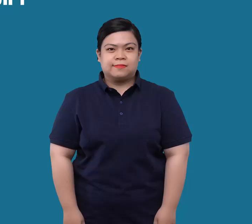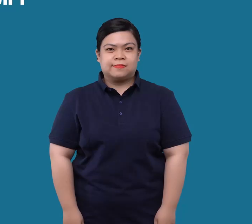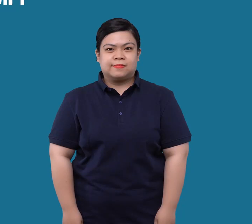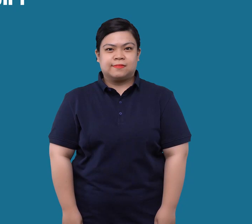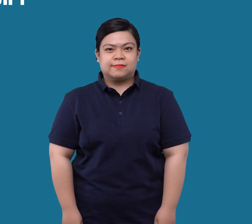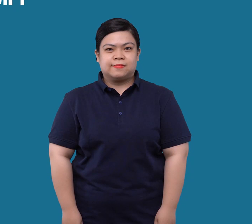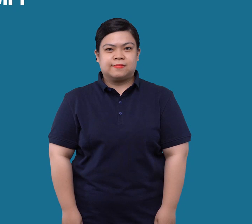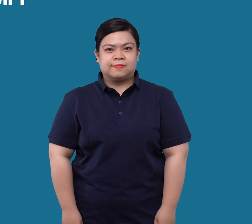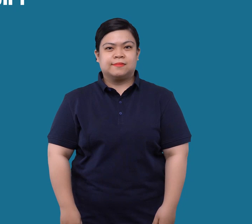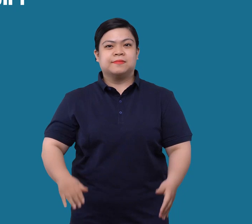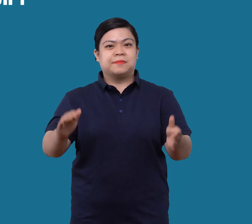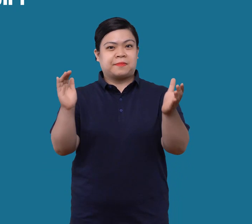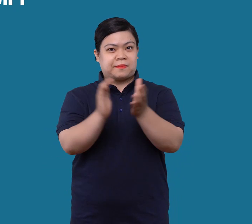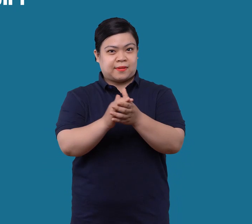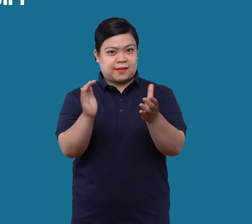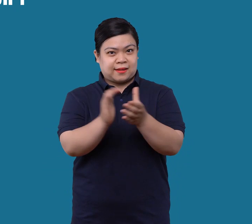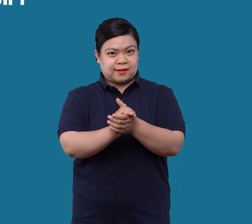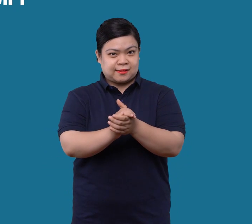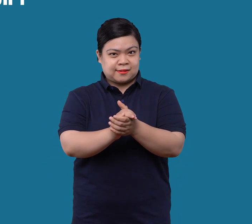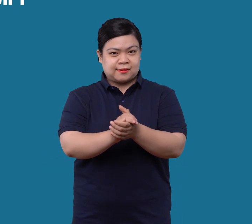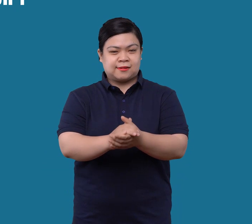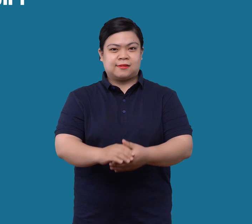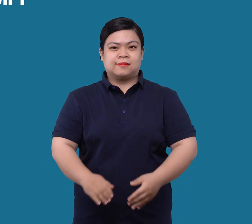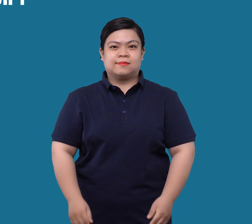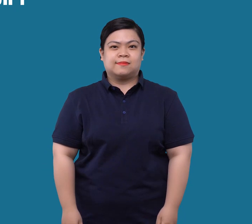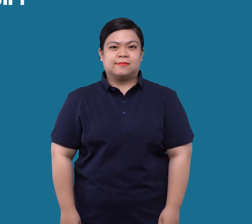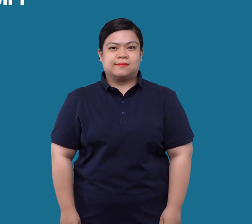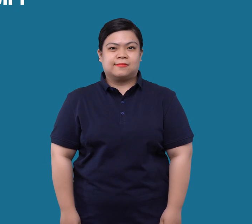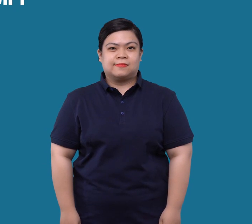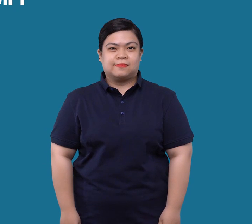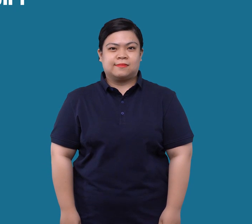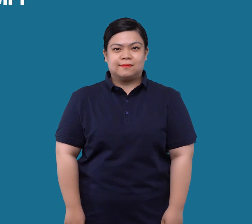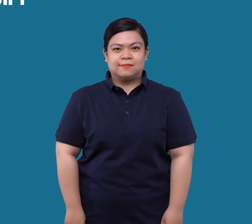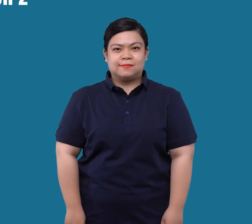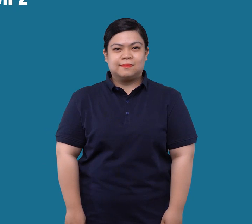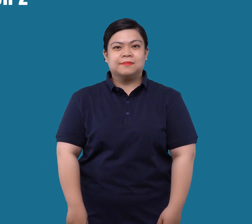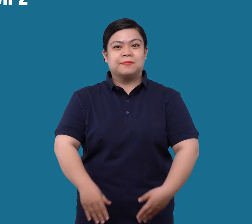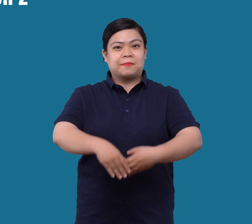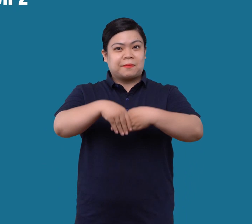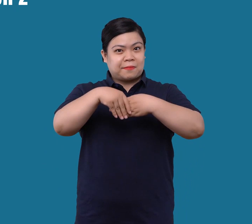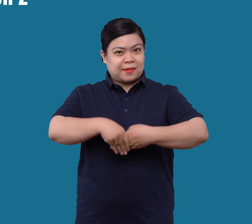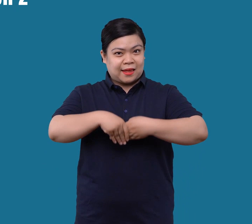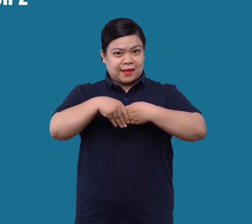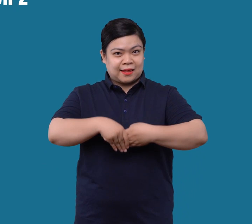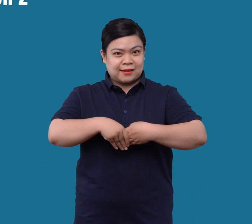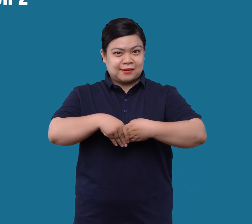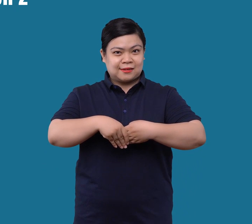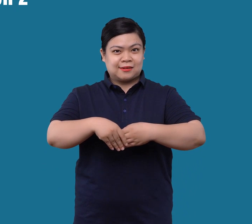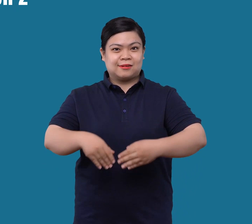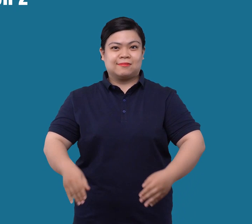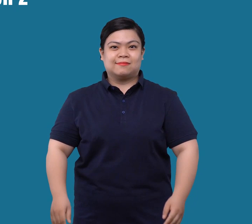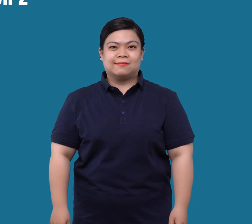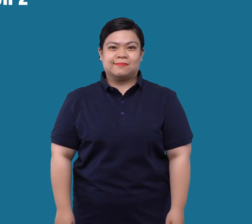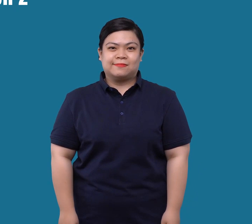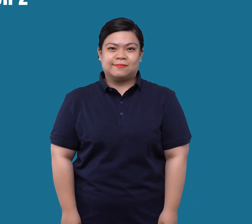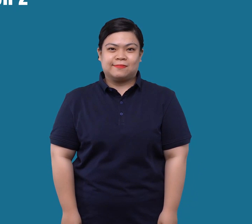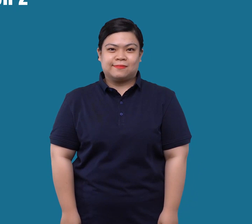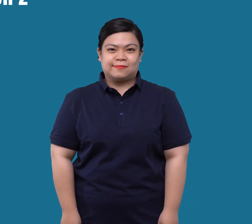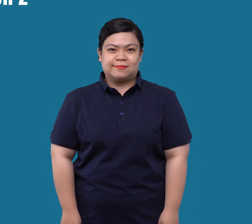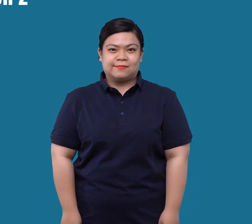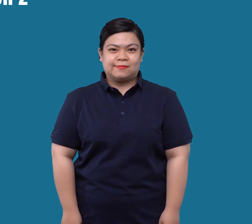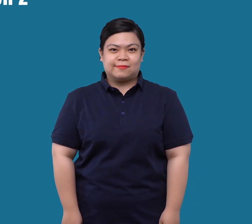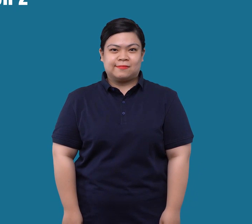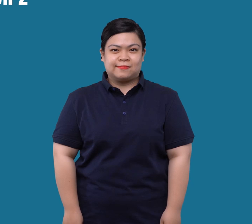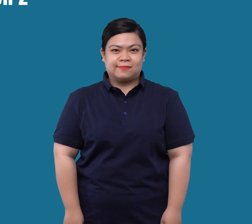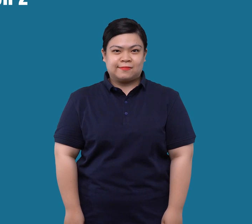bạn